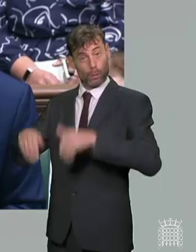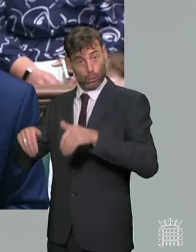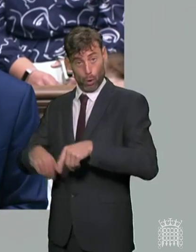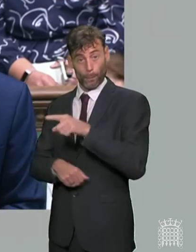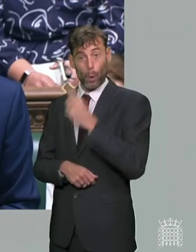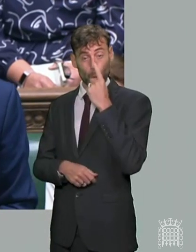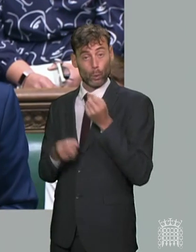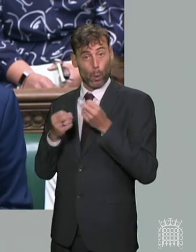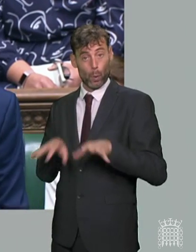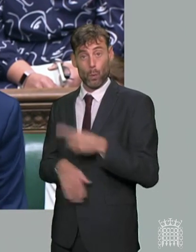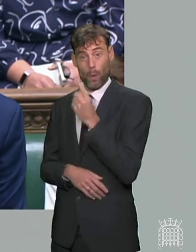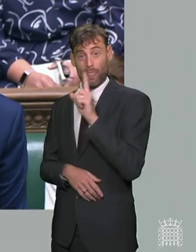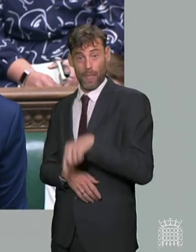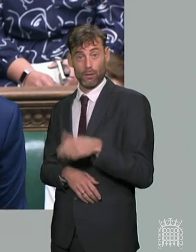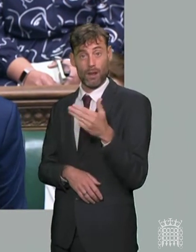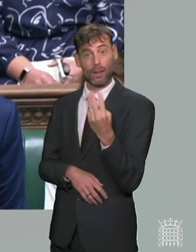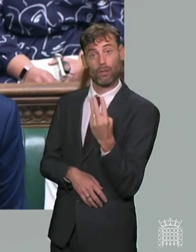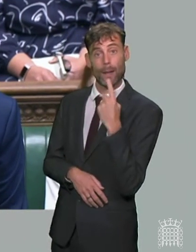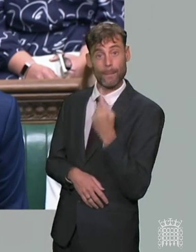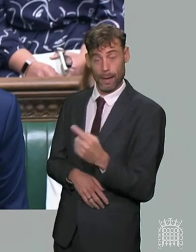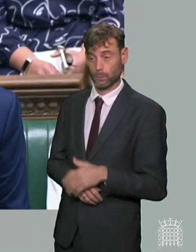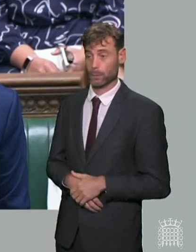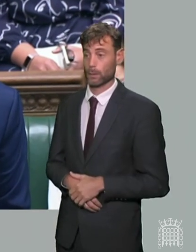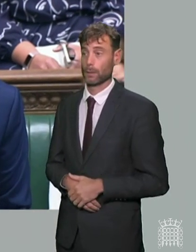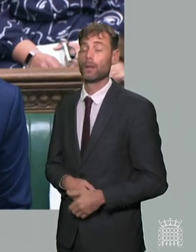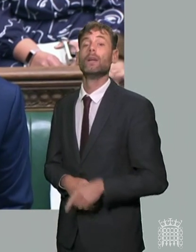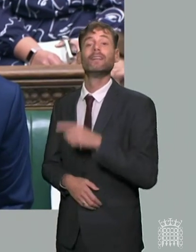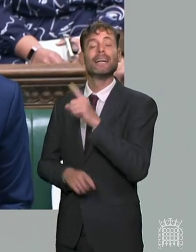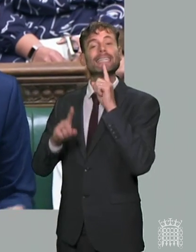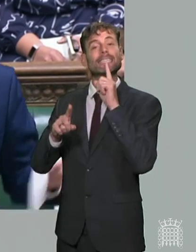A teaching assistant could lose £1,081.